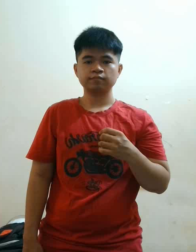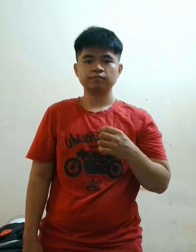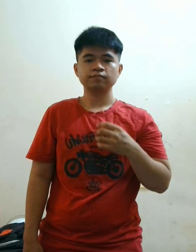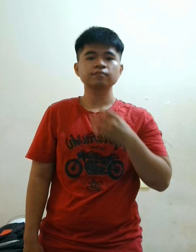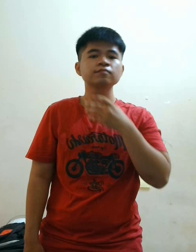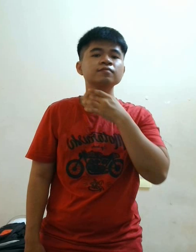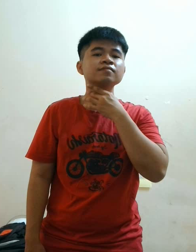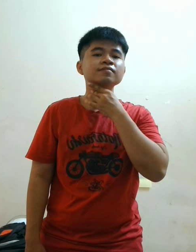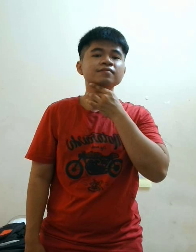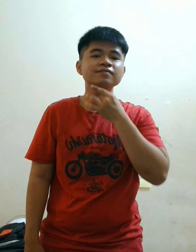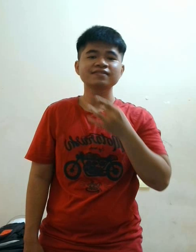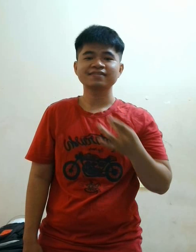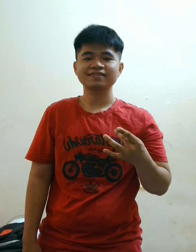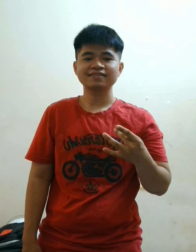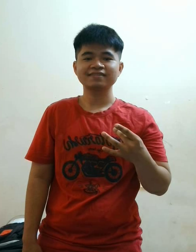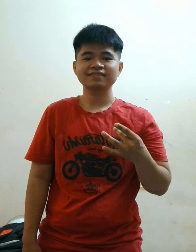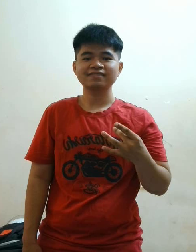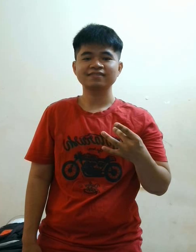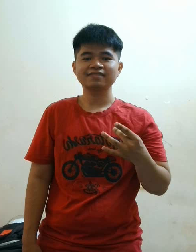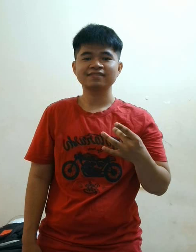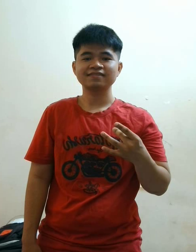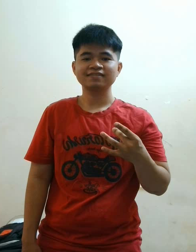thich